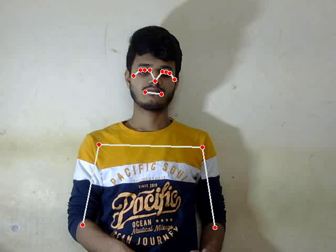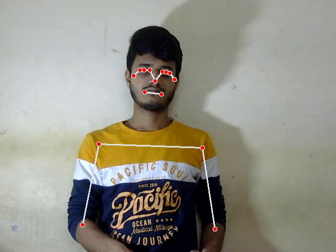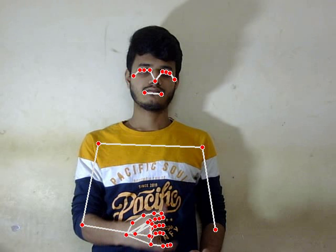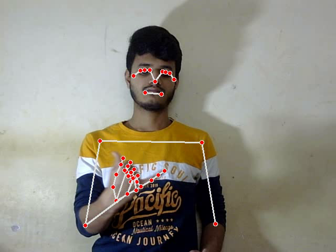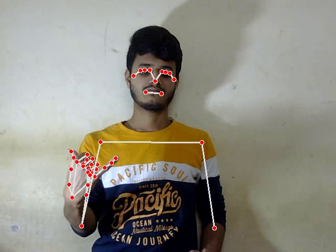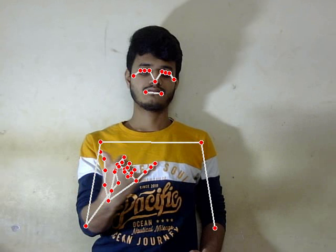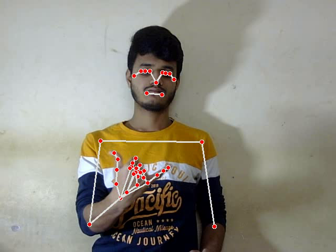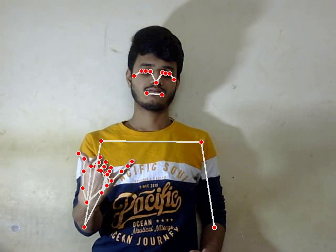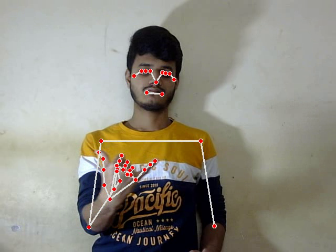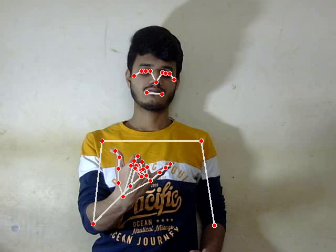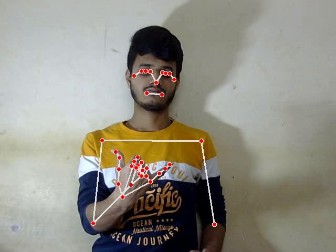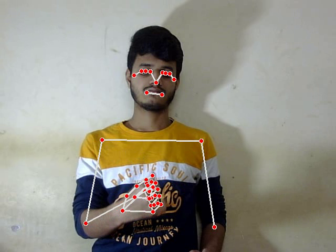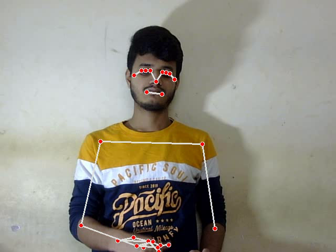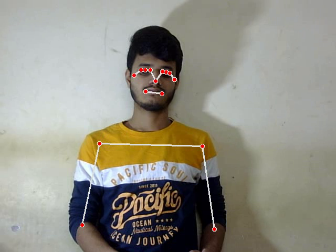same